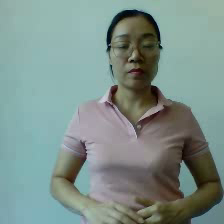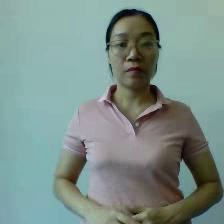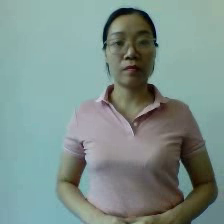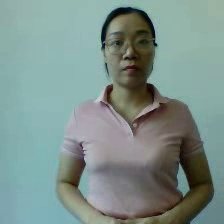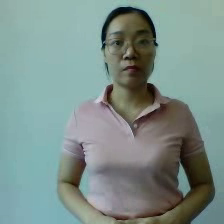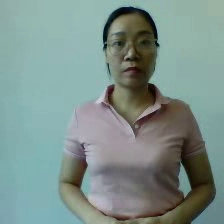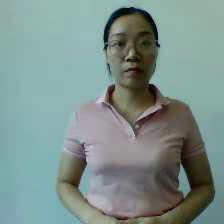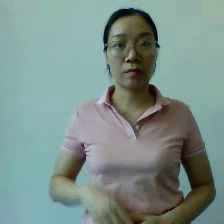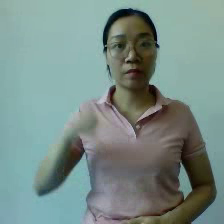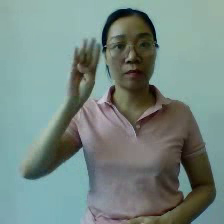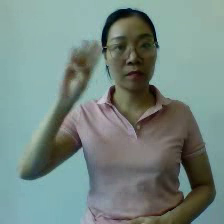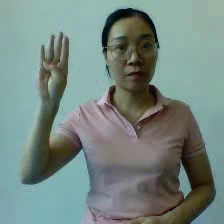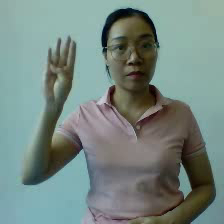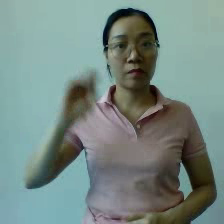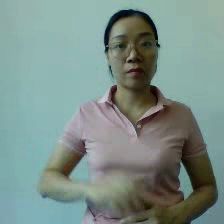Chào